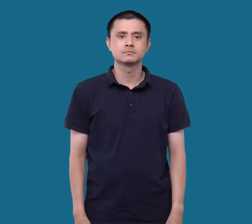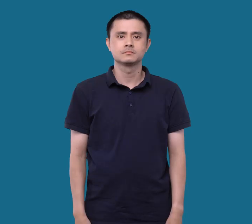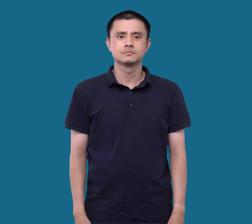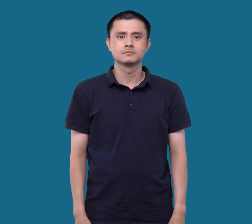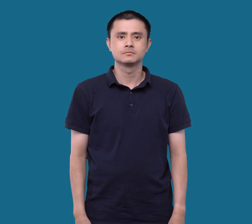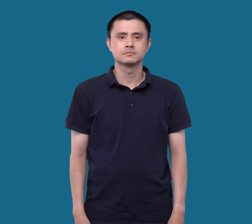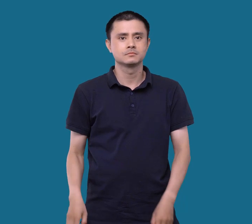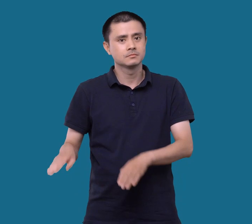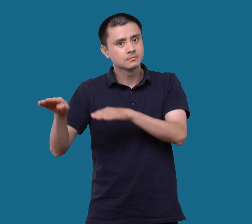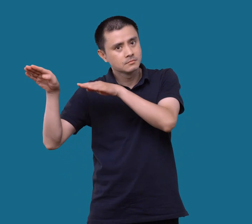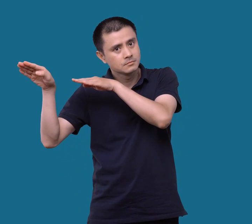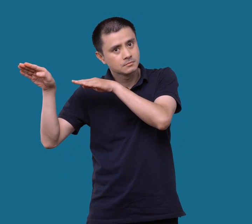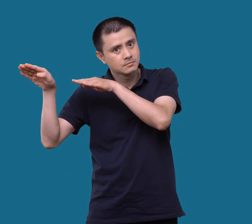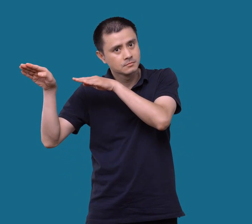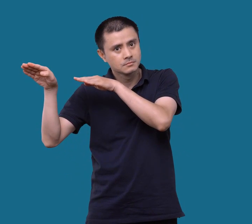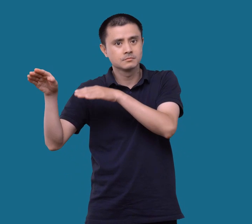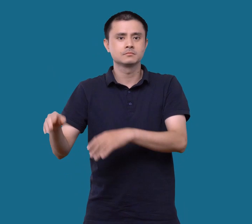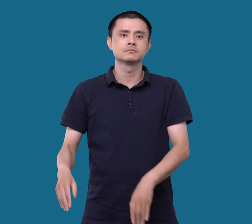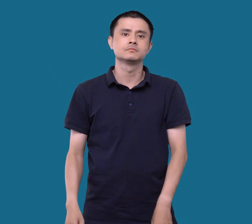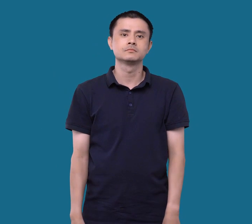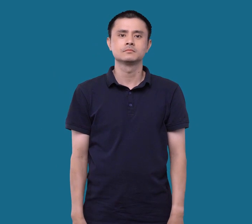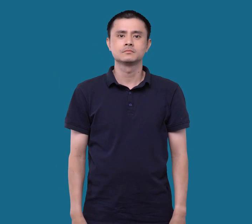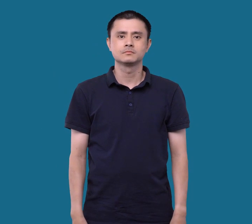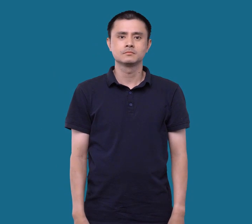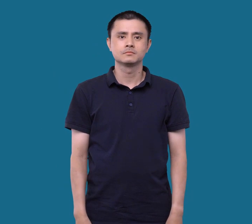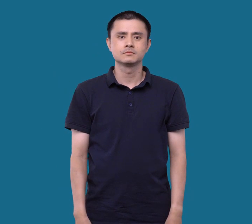nằm